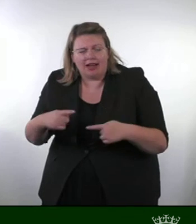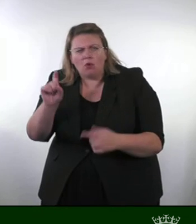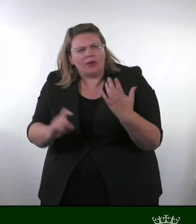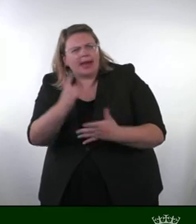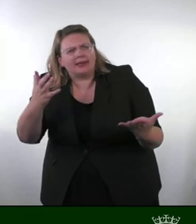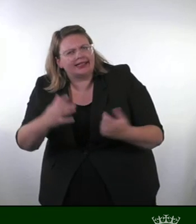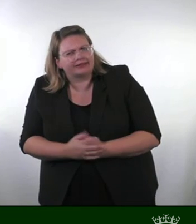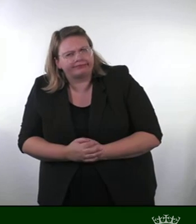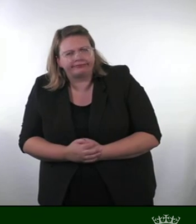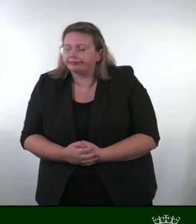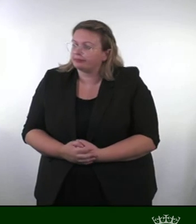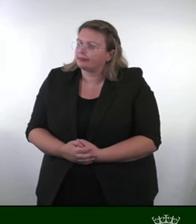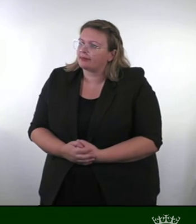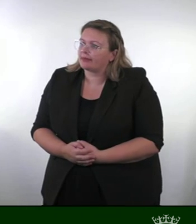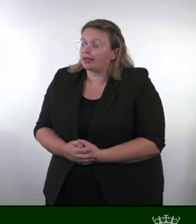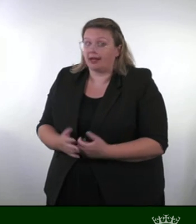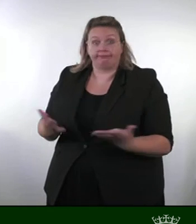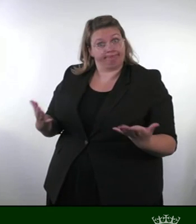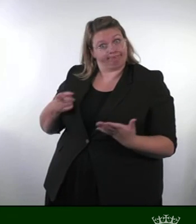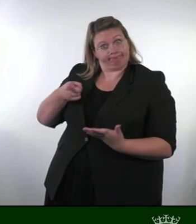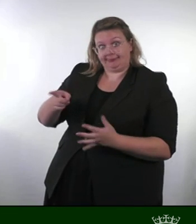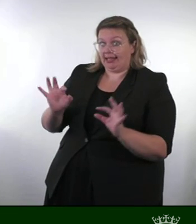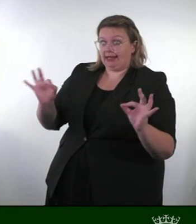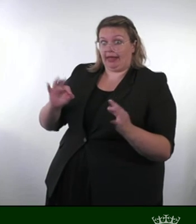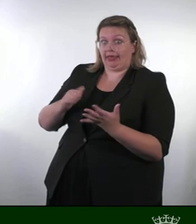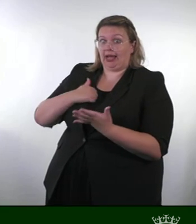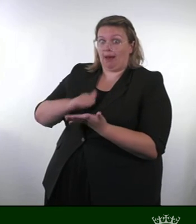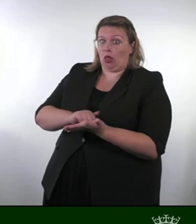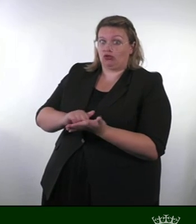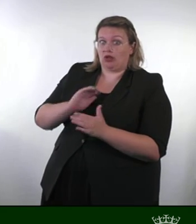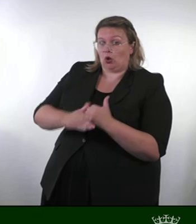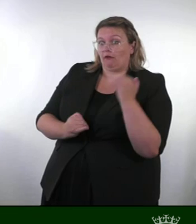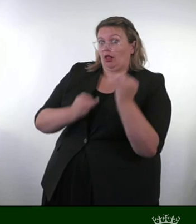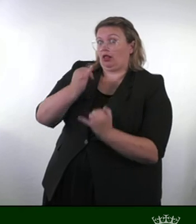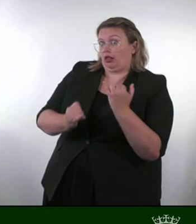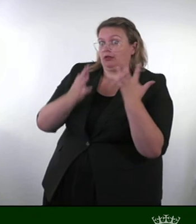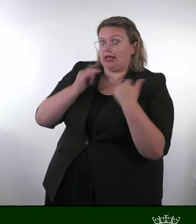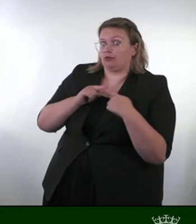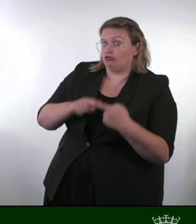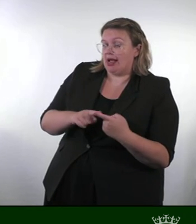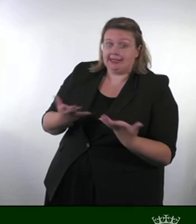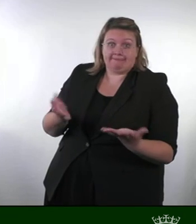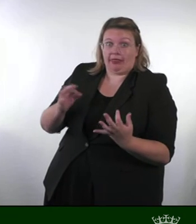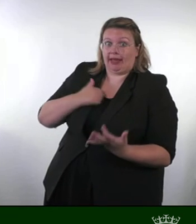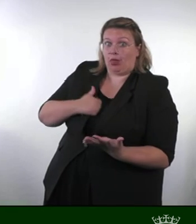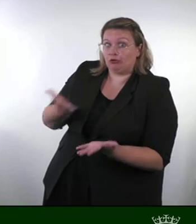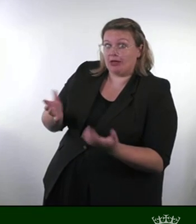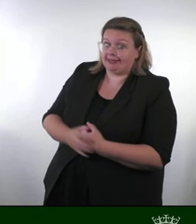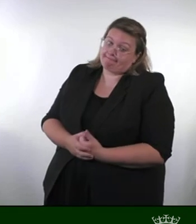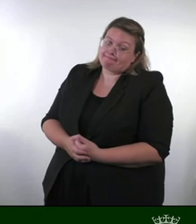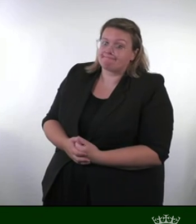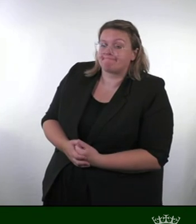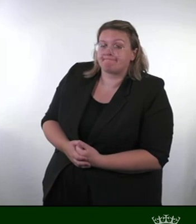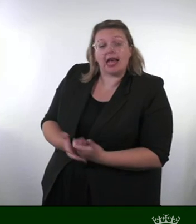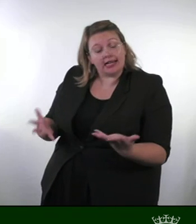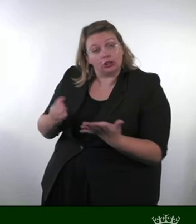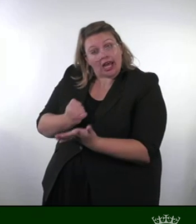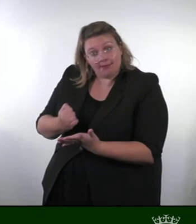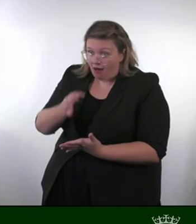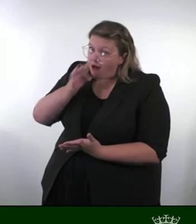I note that the right honourable and learned Gentleman will not take back his criticism and his attack on NHS Test and Trace, and I regret that.